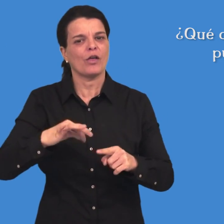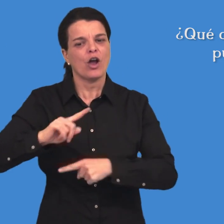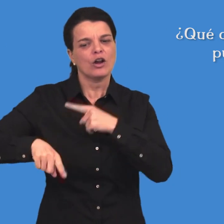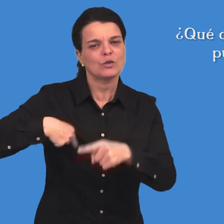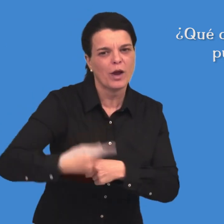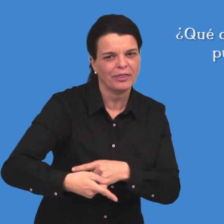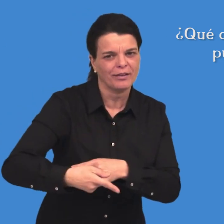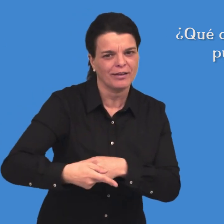despues